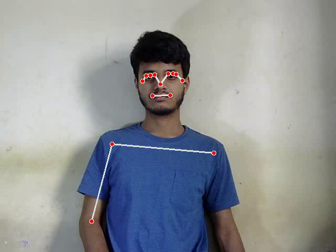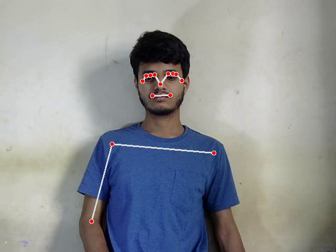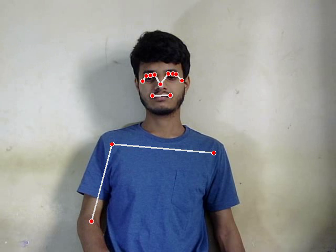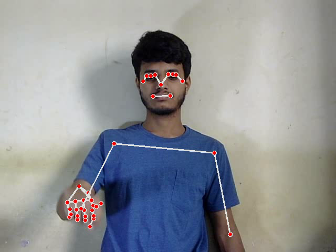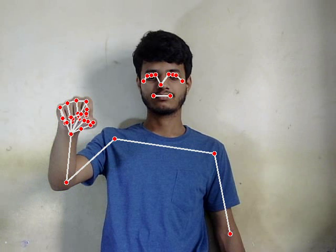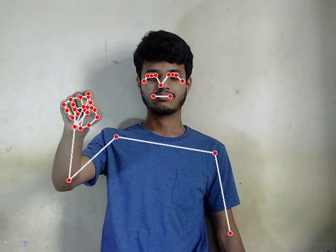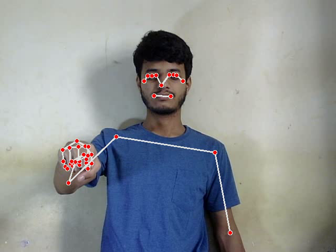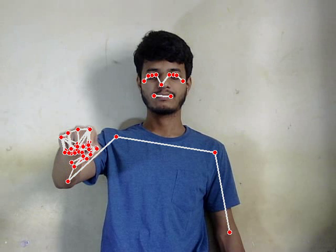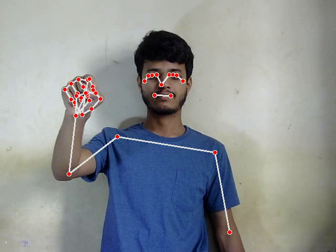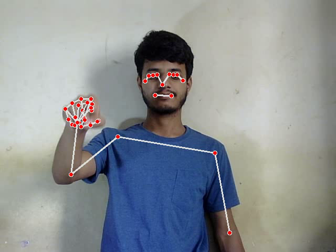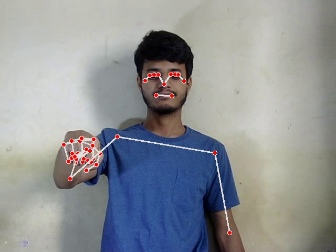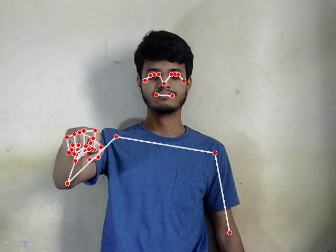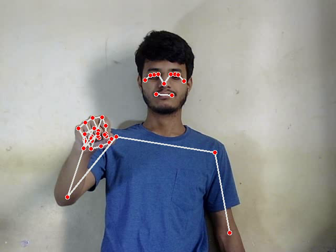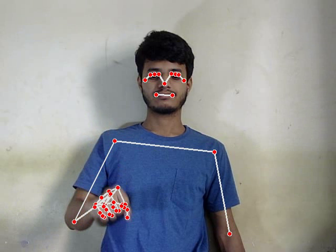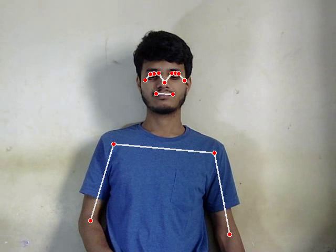yes